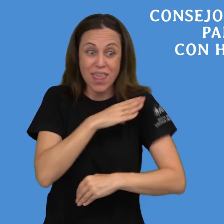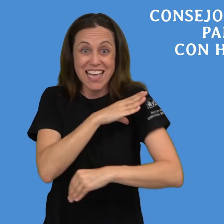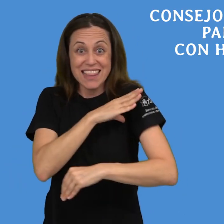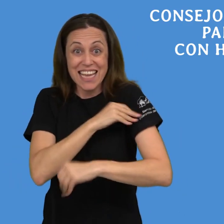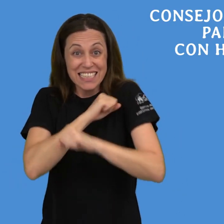tensión